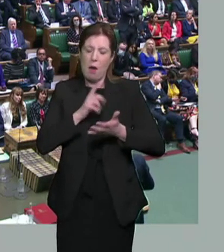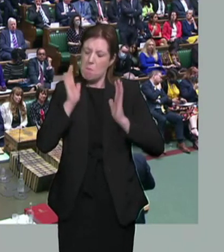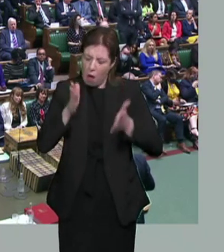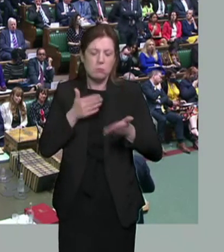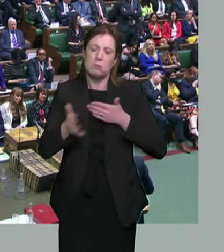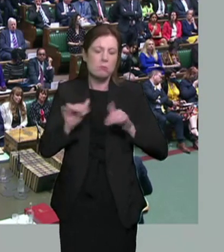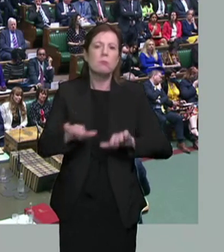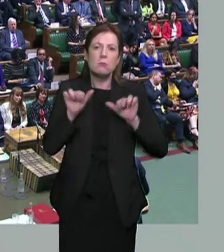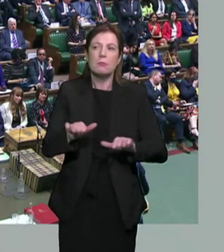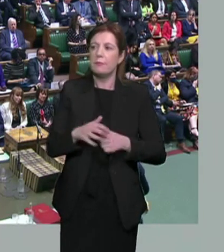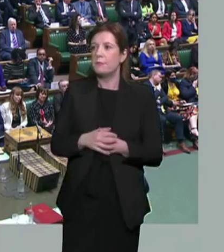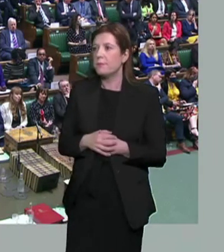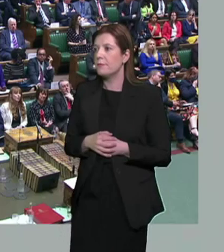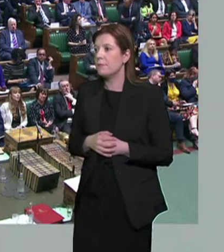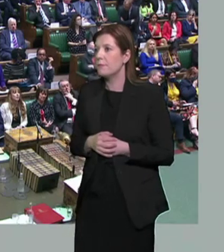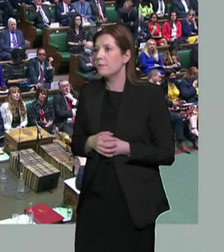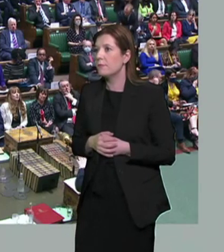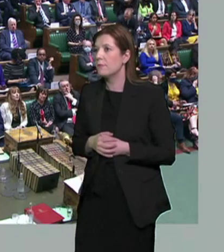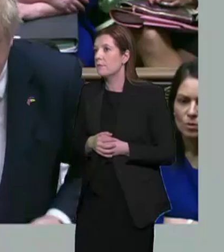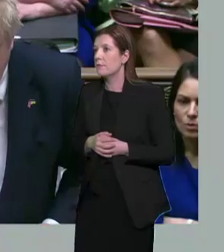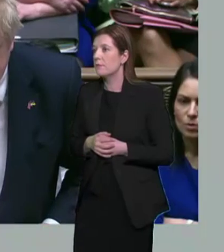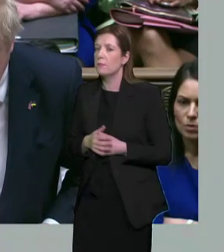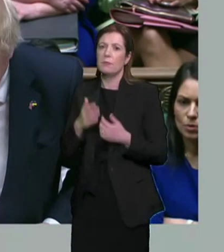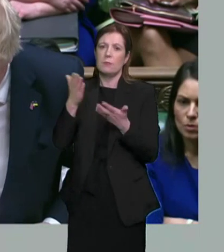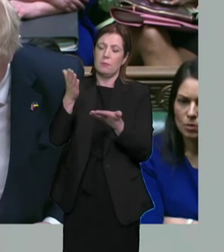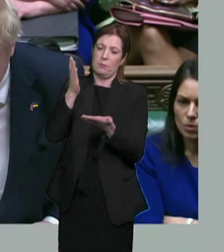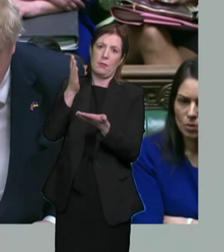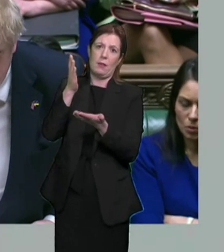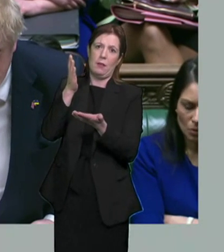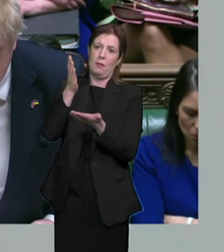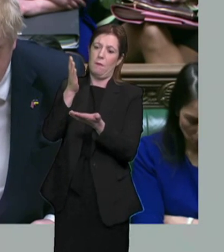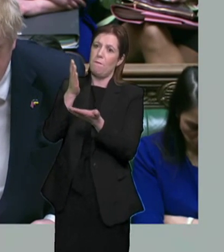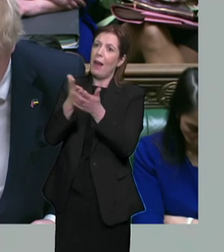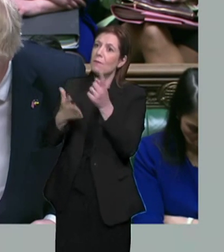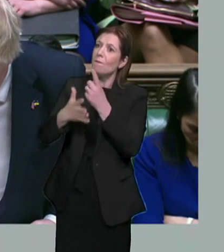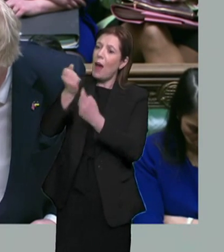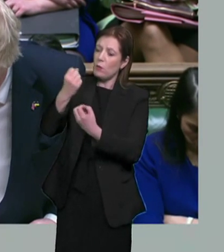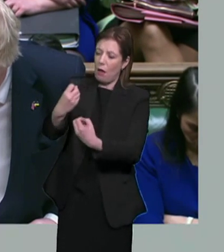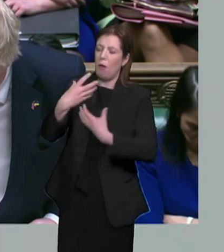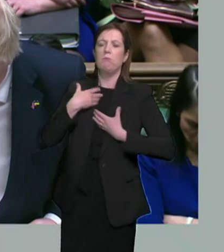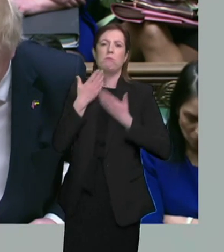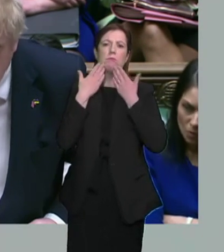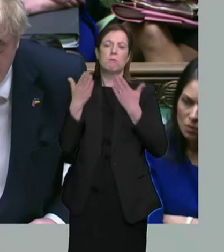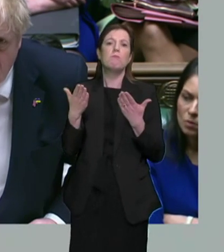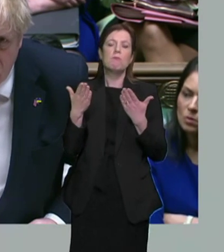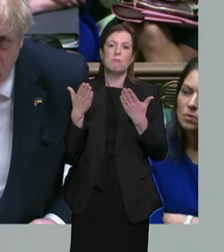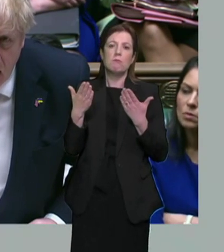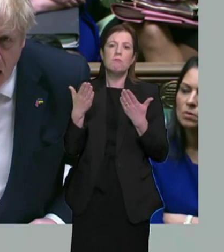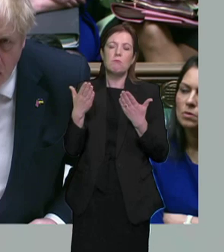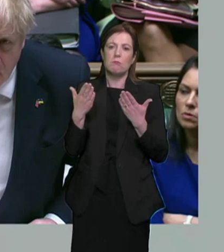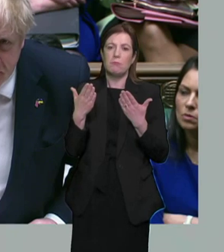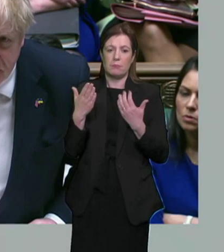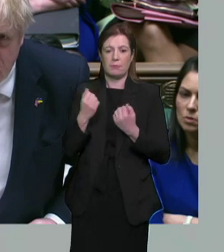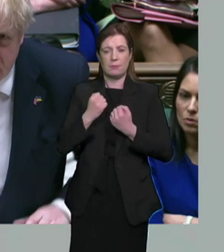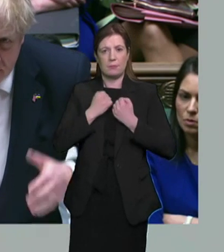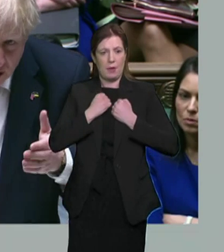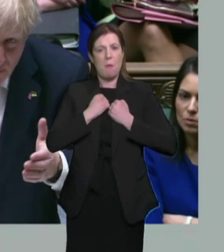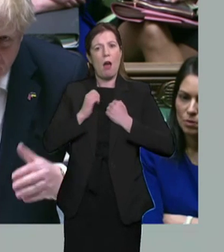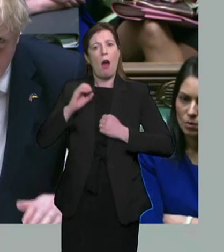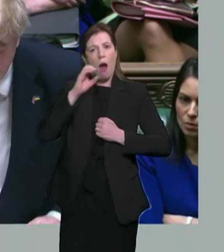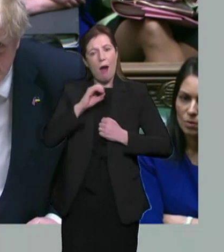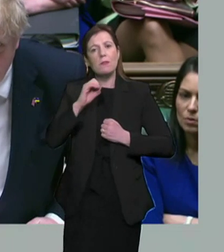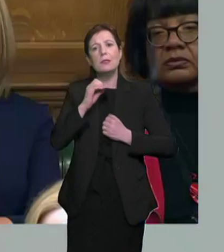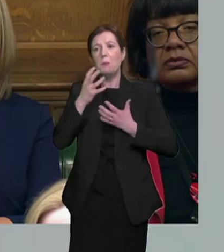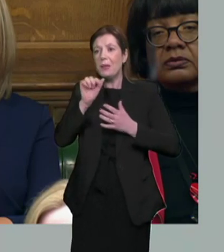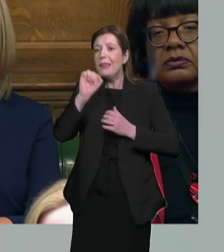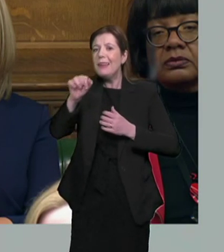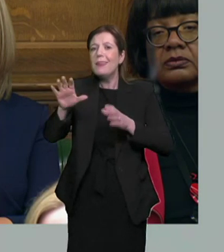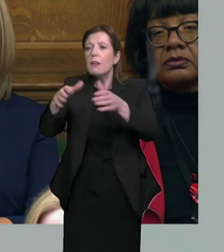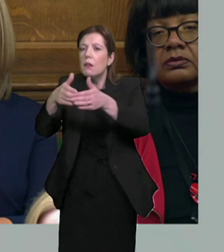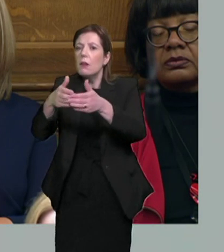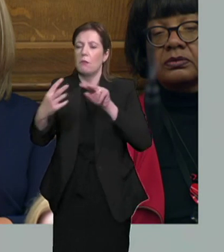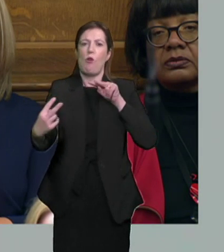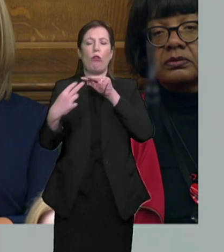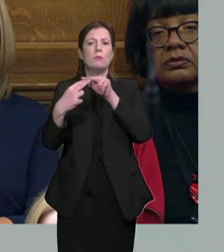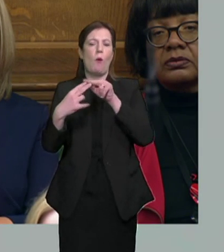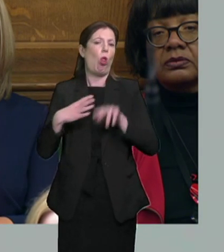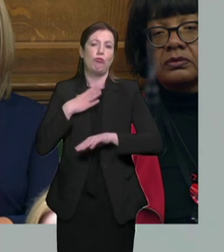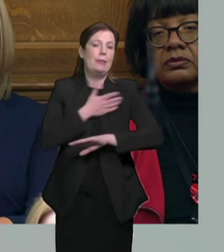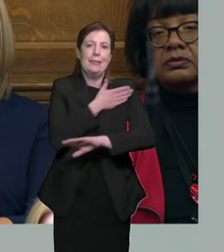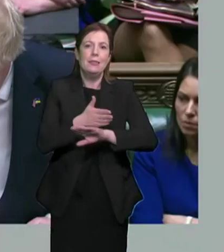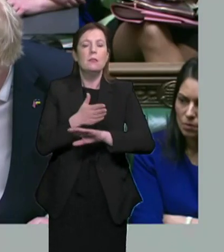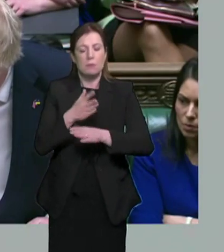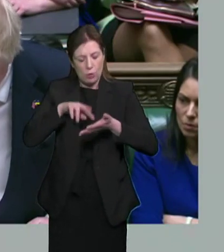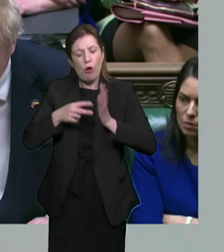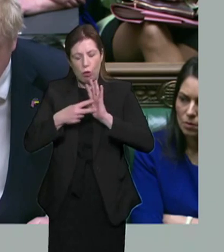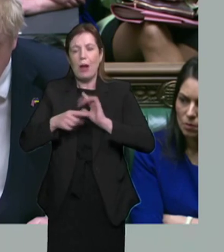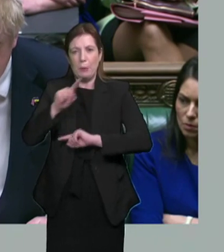I thank the honourable Member very much for bringing those facts—new facts—to the attention of the House, and I know that my office has already been in touch with the group concerned to make sure that we have a proper meeting.